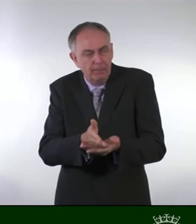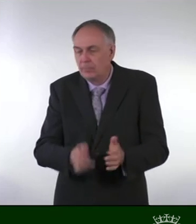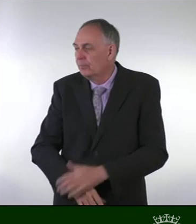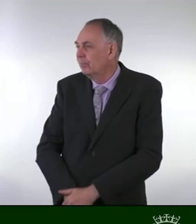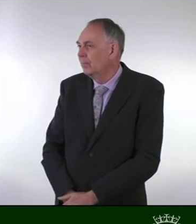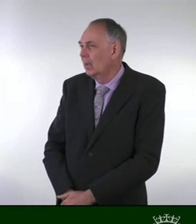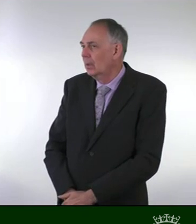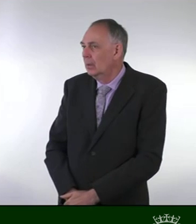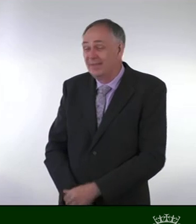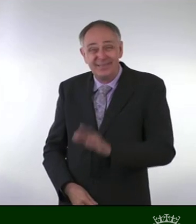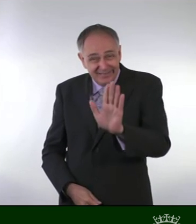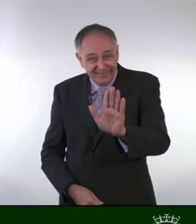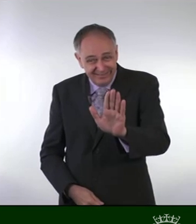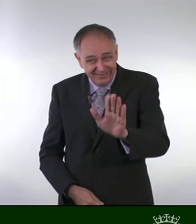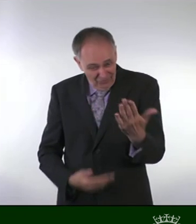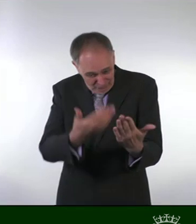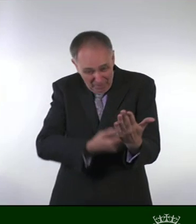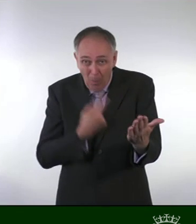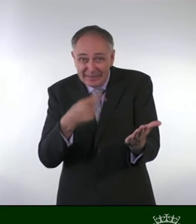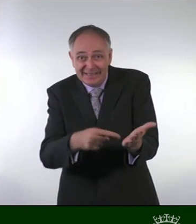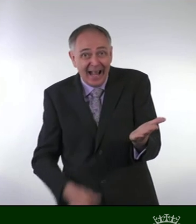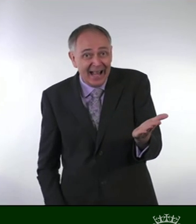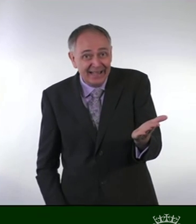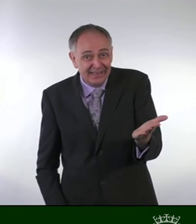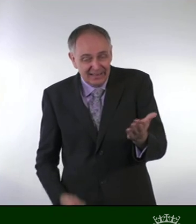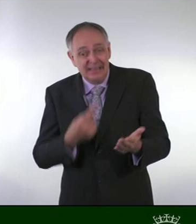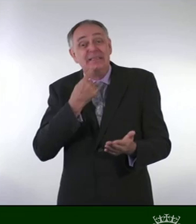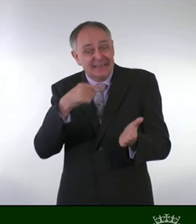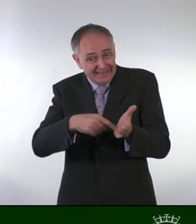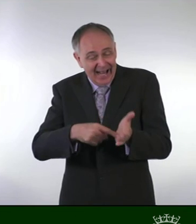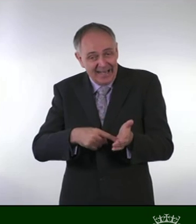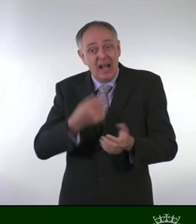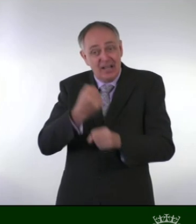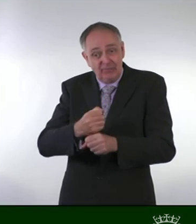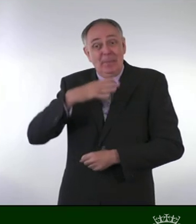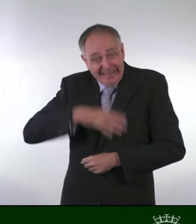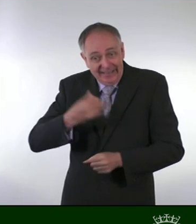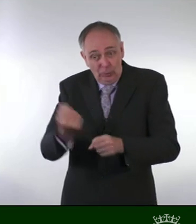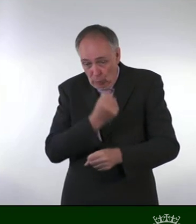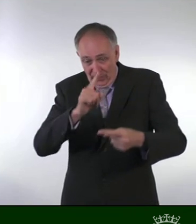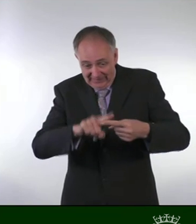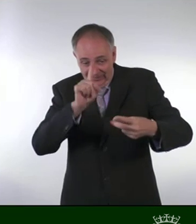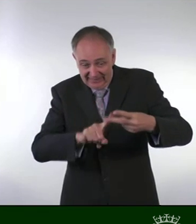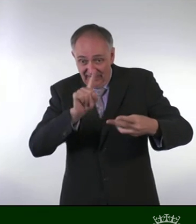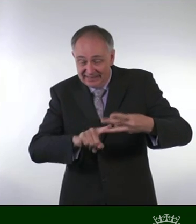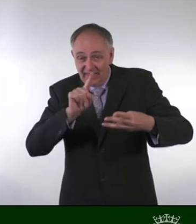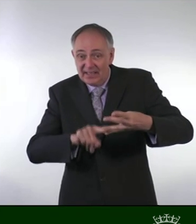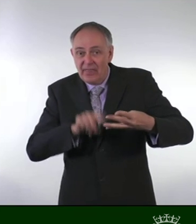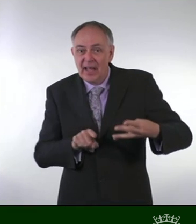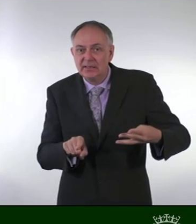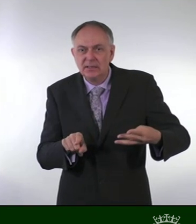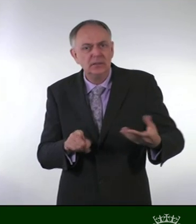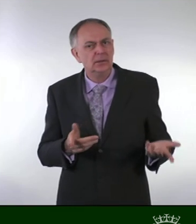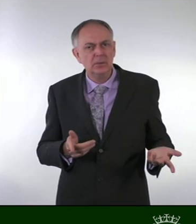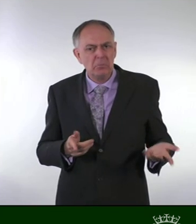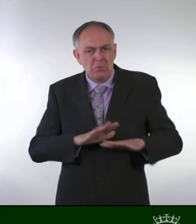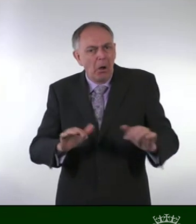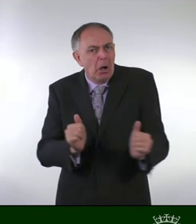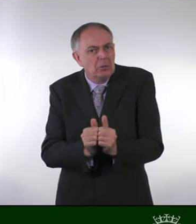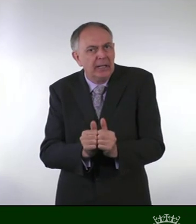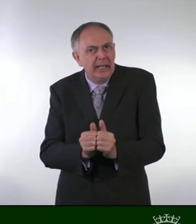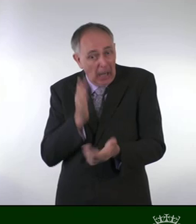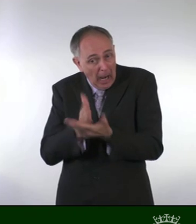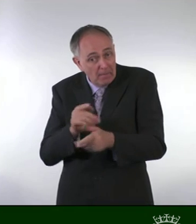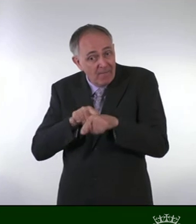That is the whole point of this report, which sets out the reasonable worst-case scenario and tells the Government what they need to do about it, so I am surprised that the Prime Minister is not committing himself to fully implementing it.